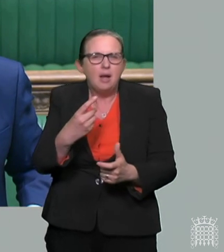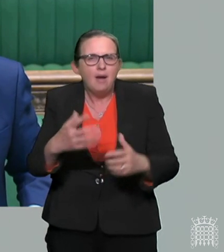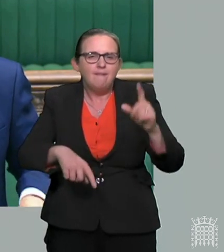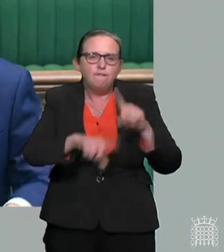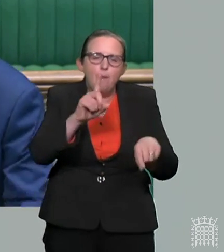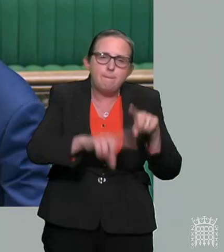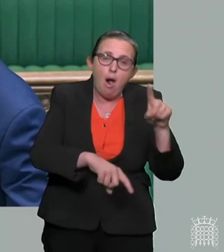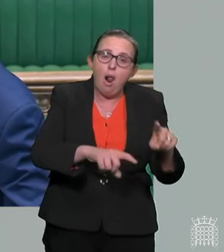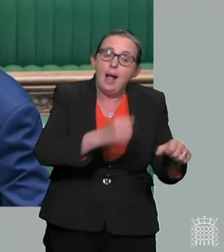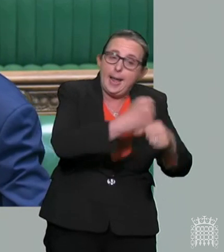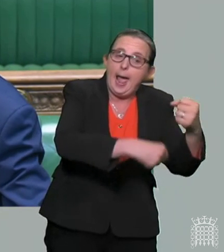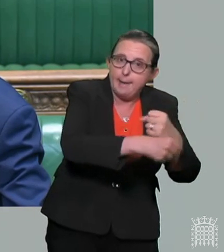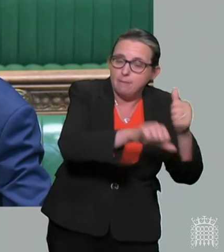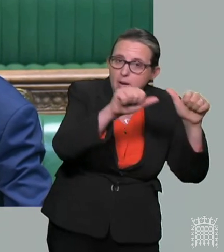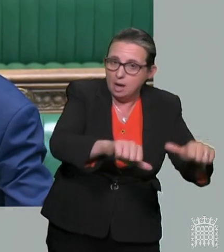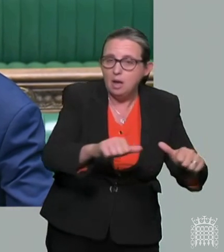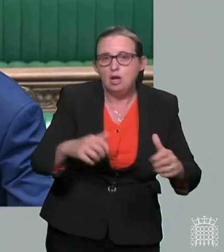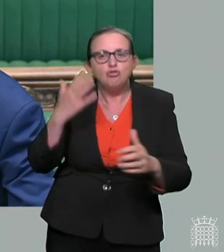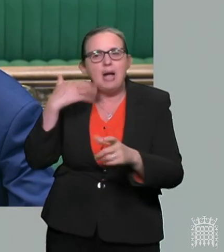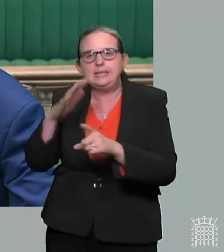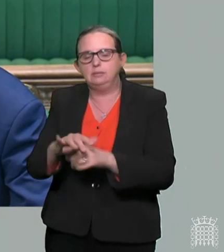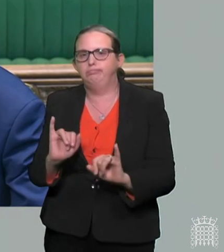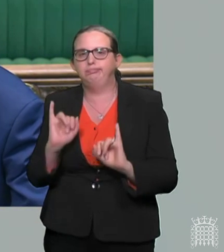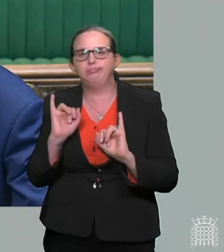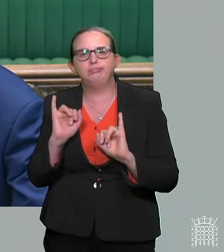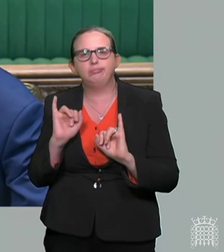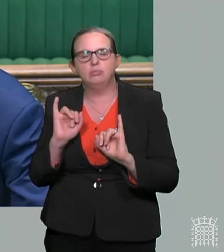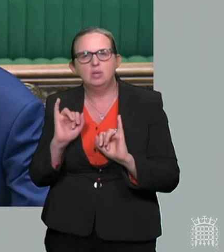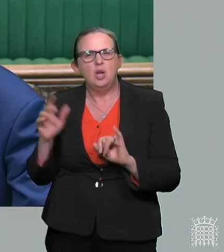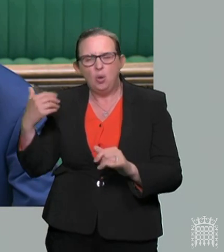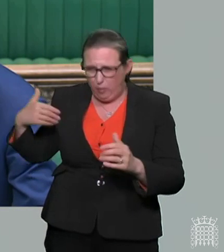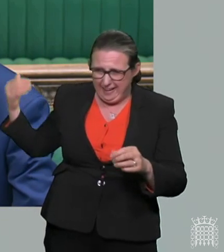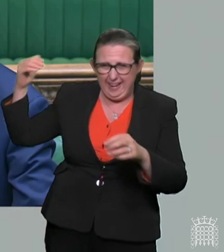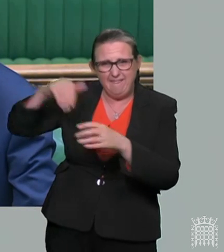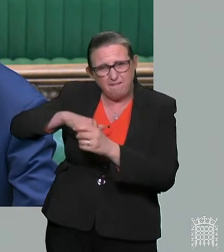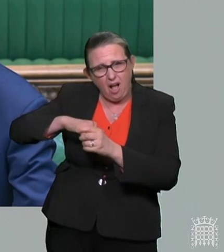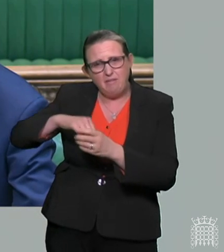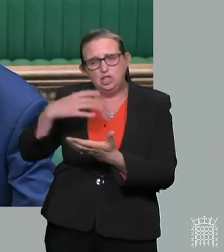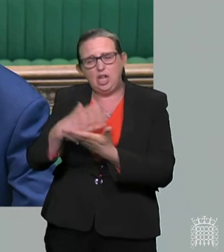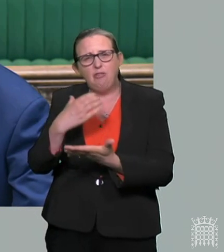That is why many of us have been involved in the charity Show Racism the Red Card for years.